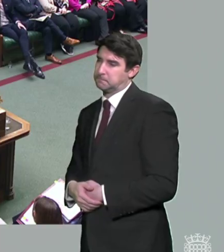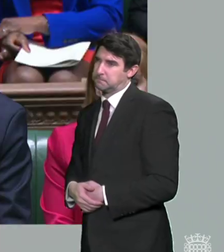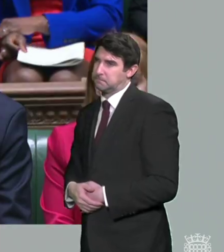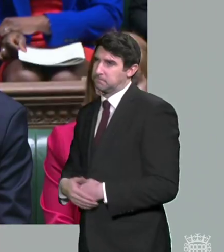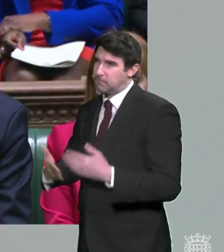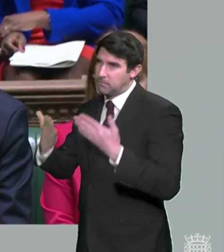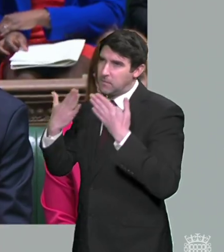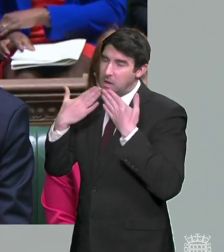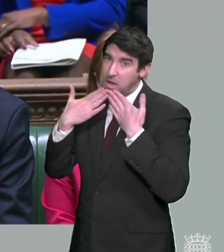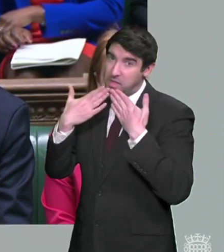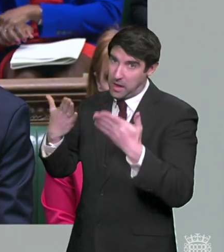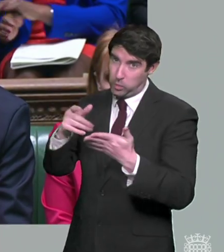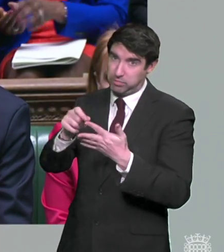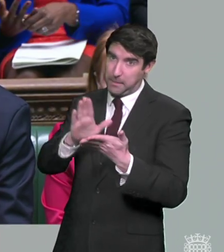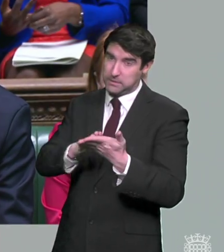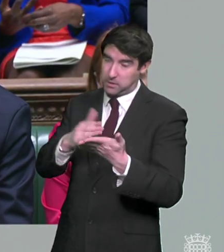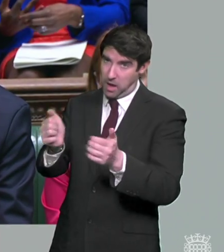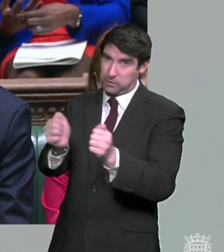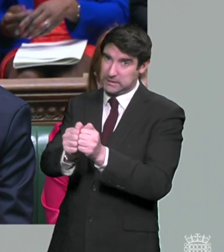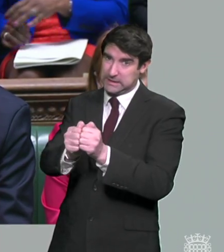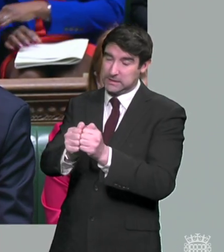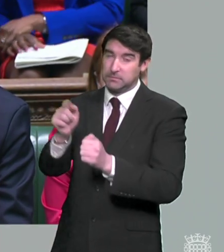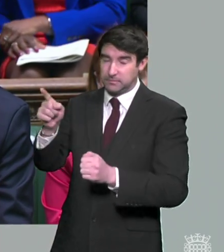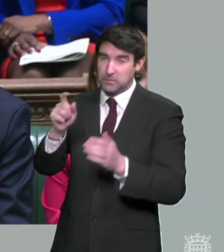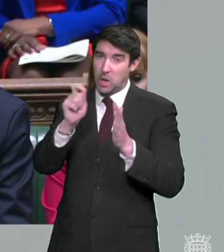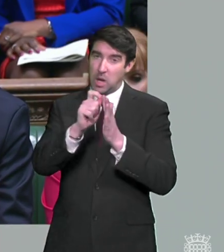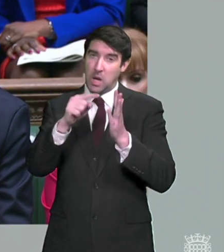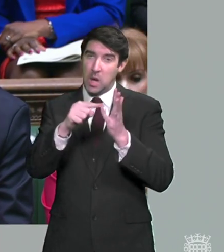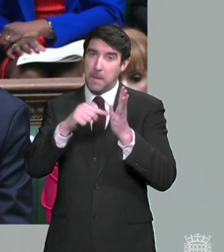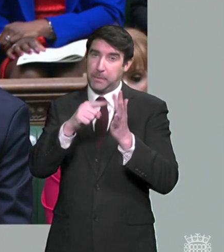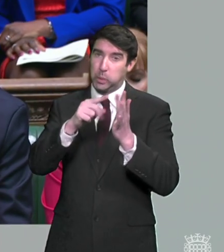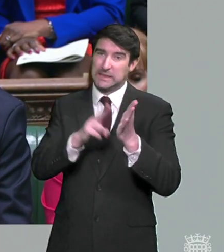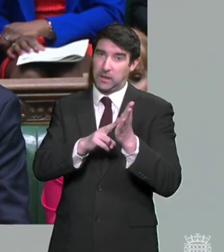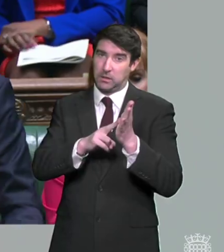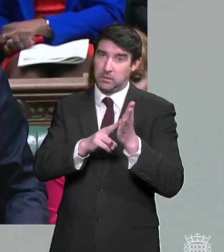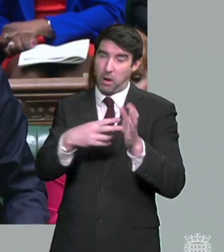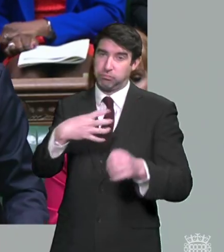Every time Putin has been appeased, he has been back for more.